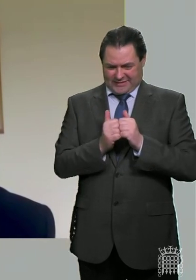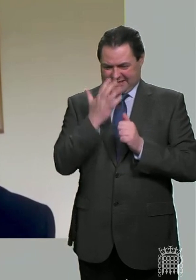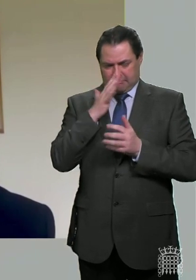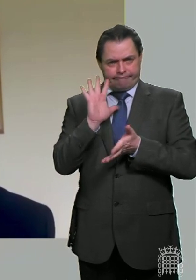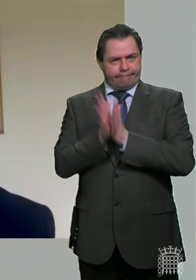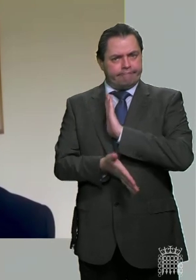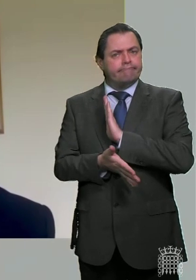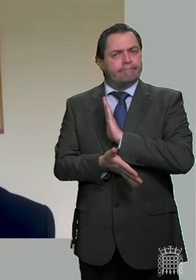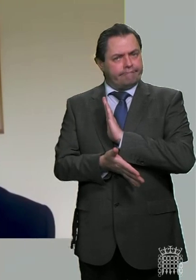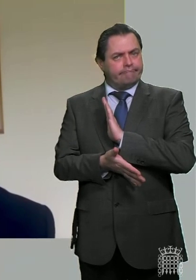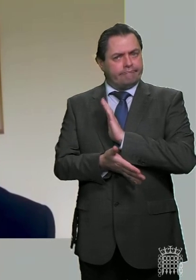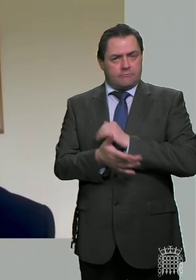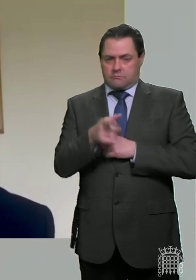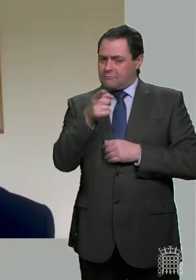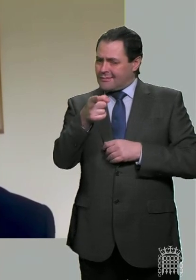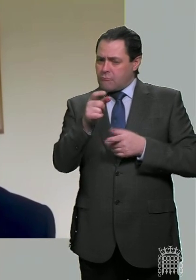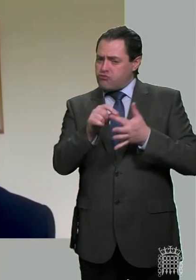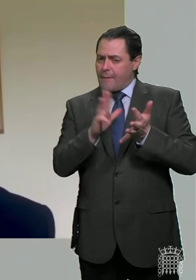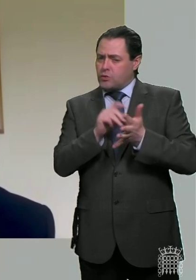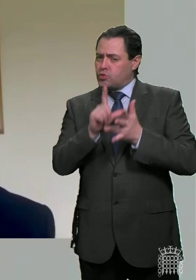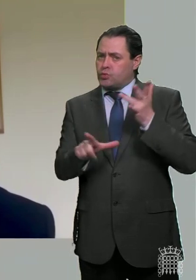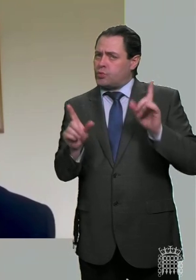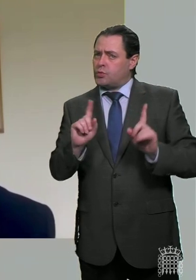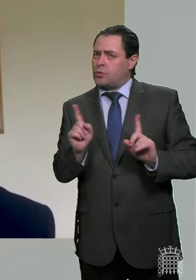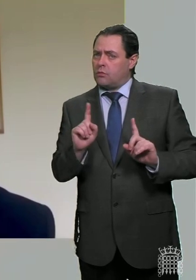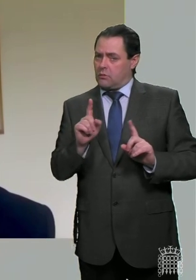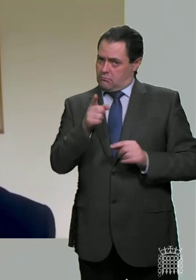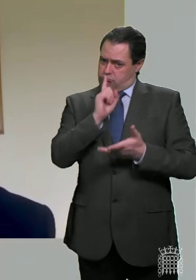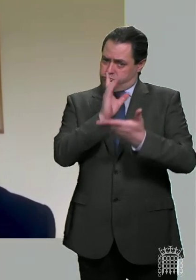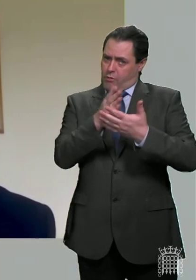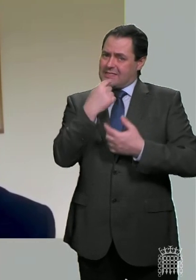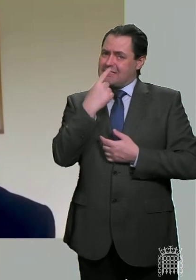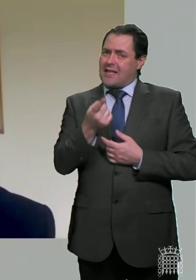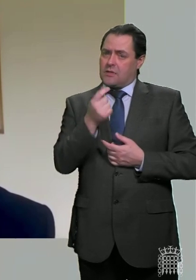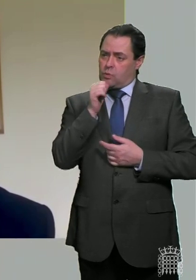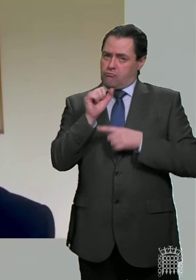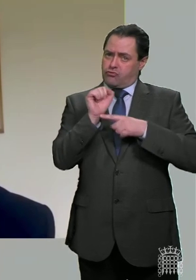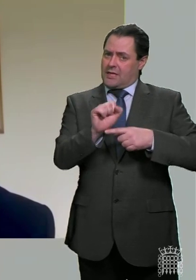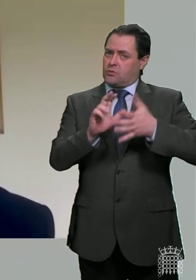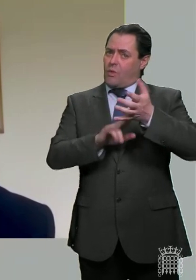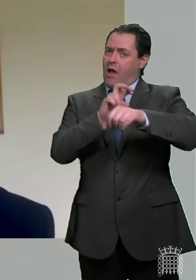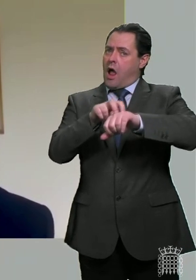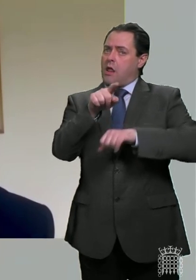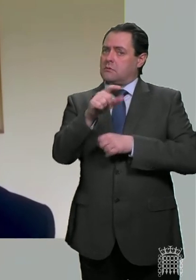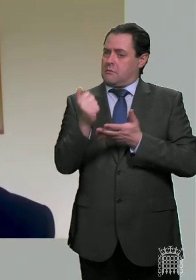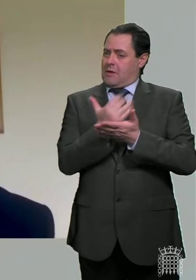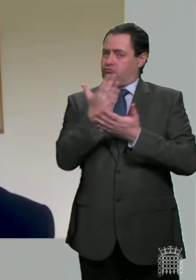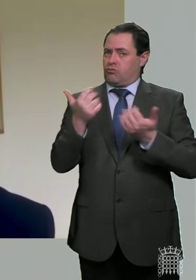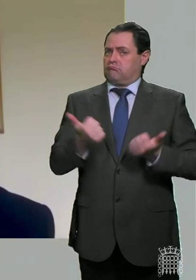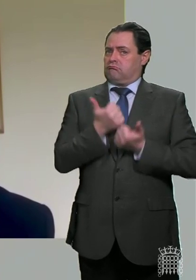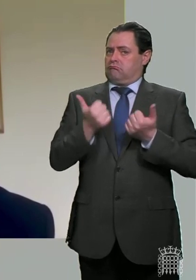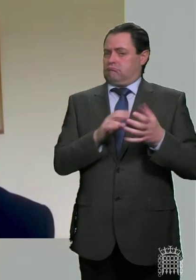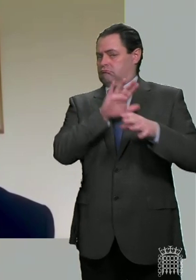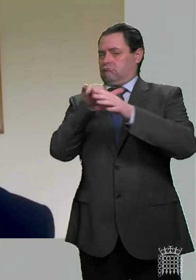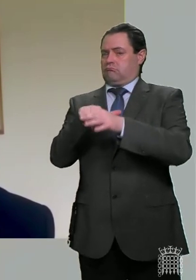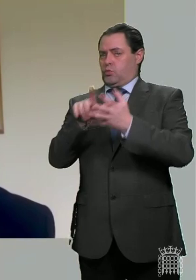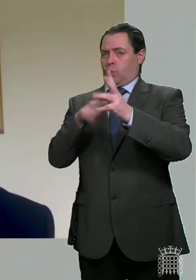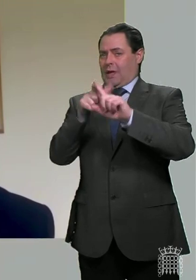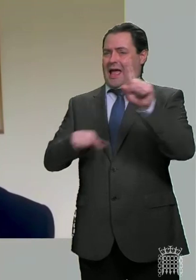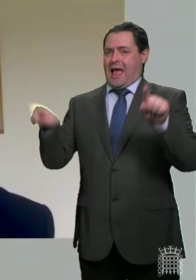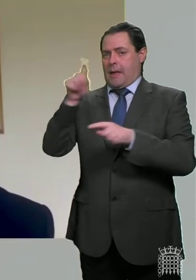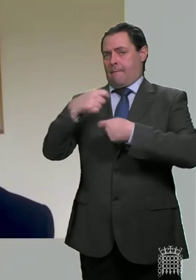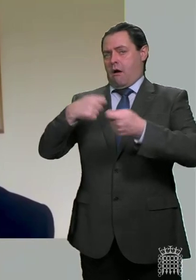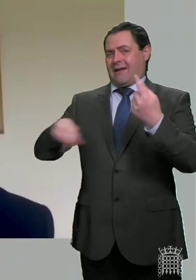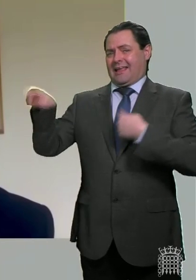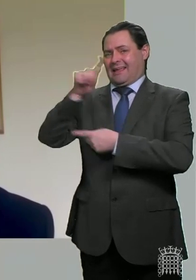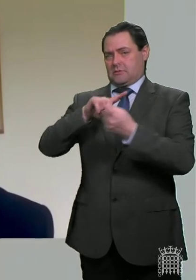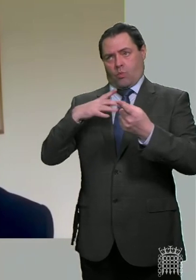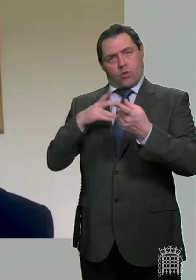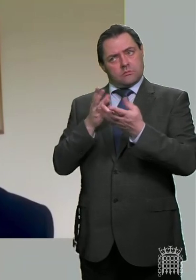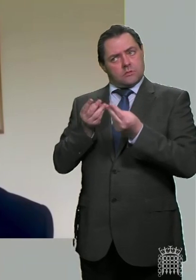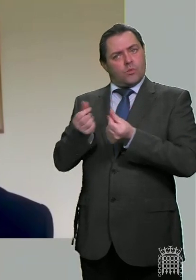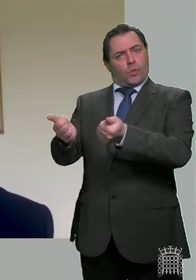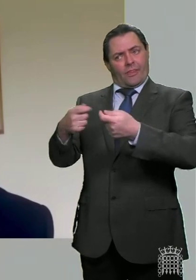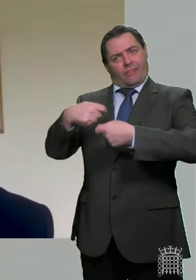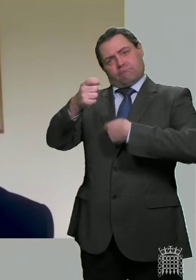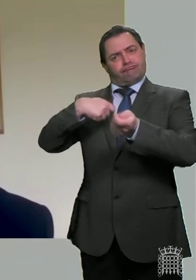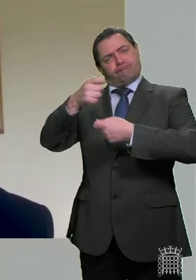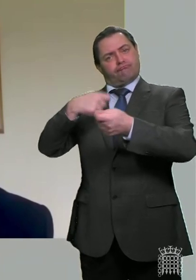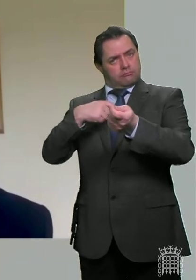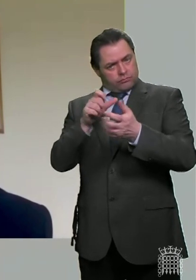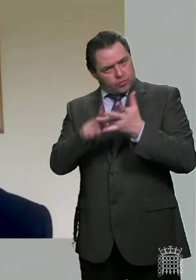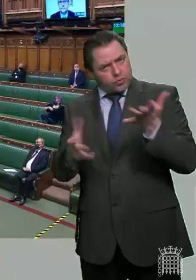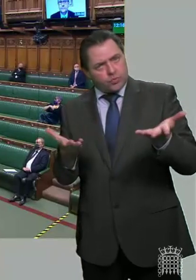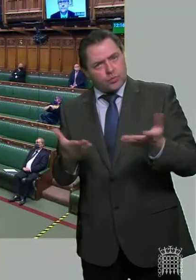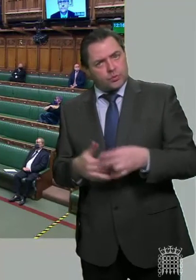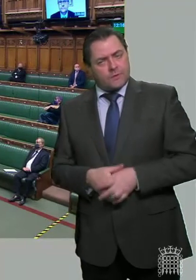What action does the Prime Minister intend to take to deliver on his promise to protect Northern Ireland’s position within the UK internal market and provide us with unfettered access to goods from Great Britain?